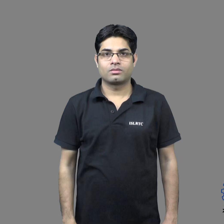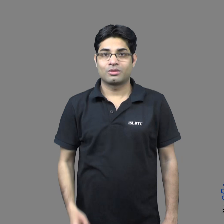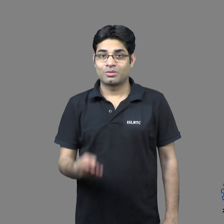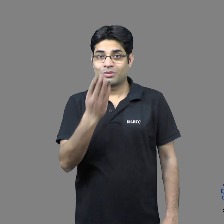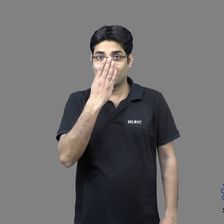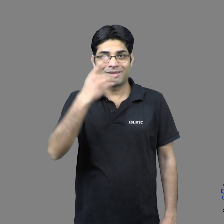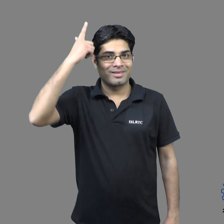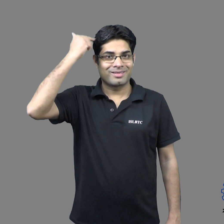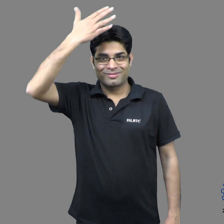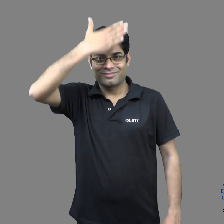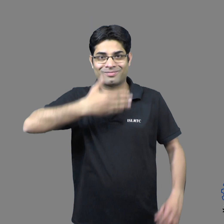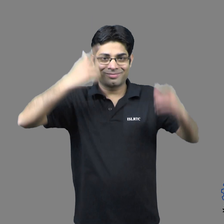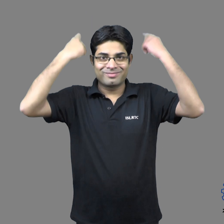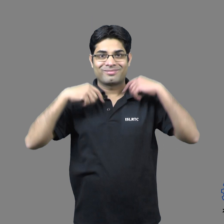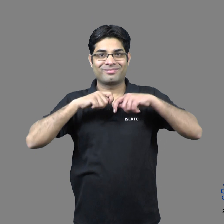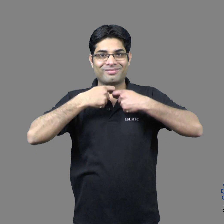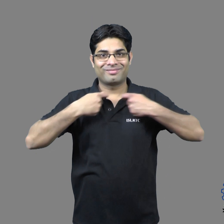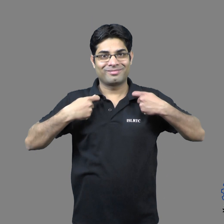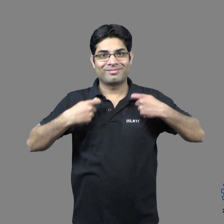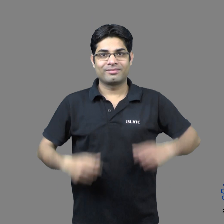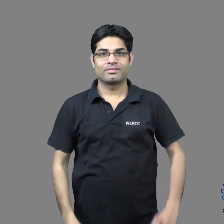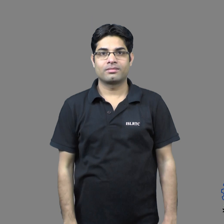Burqa